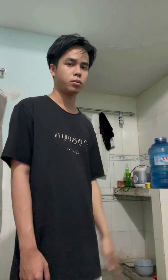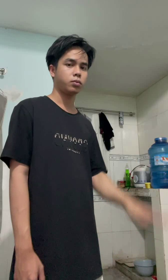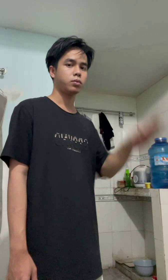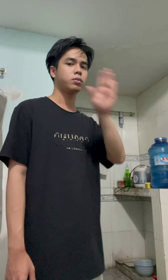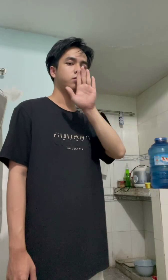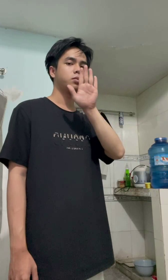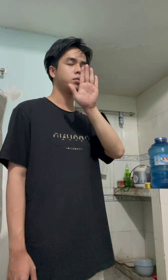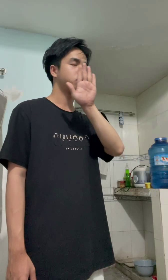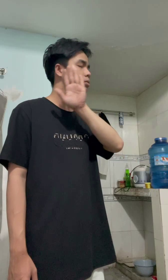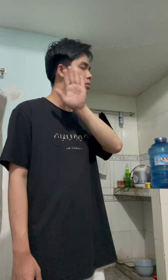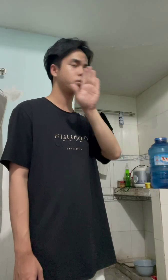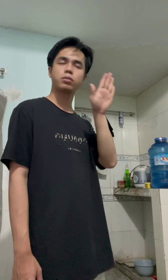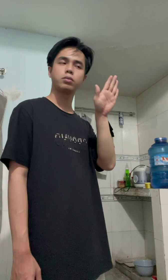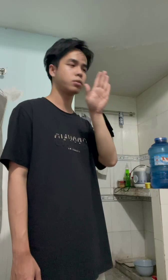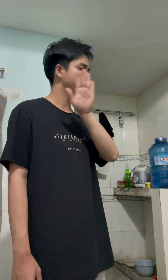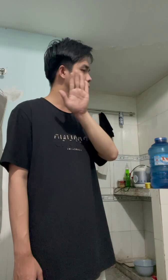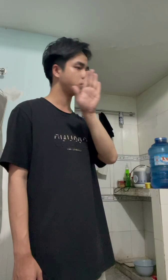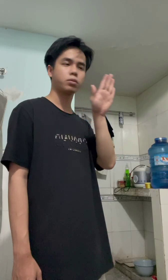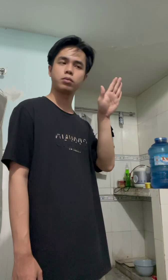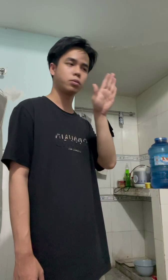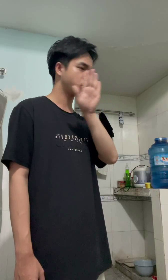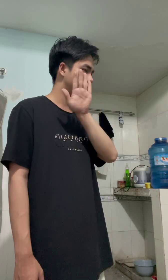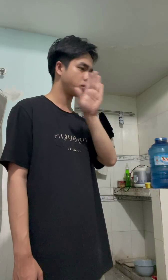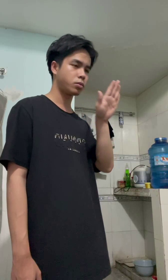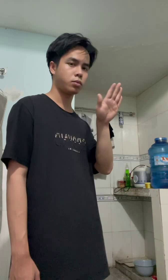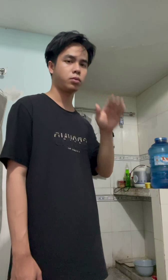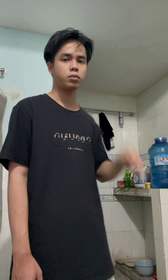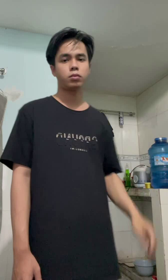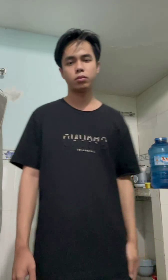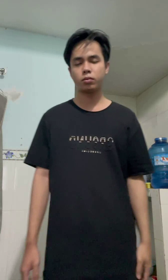khong dong y